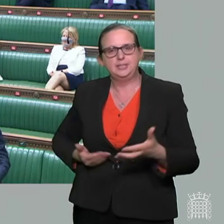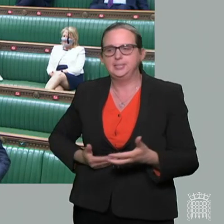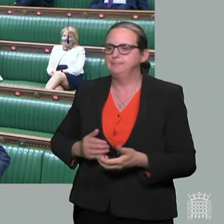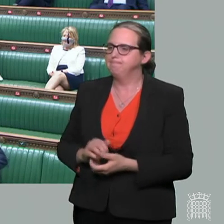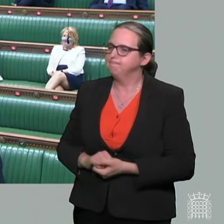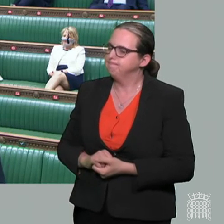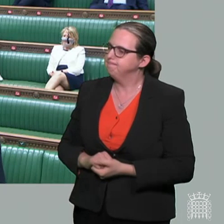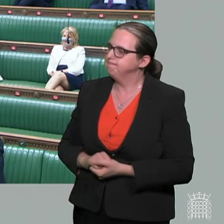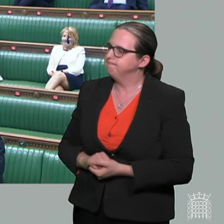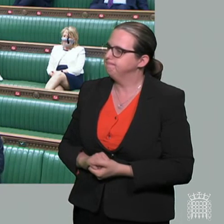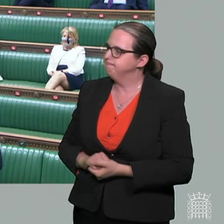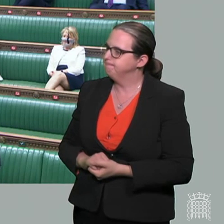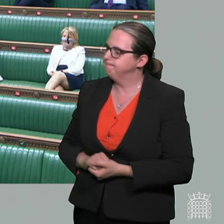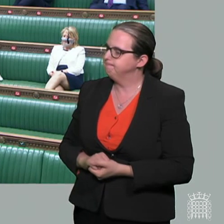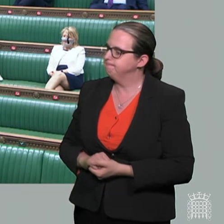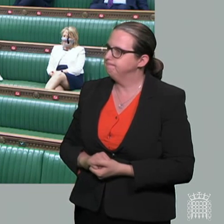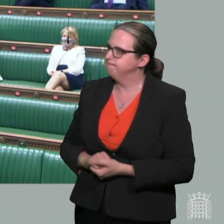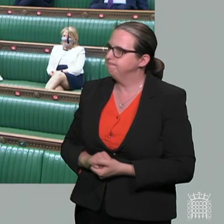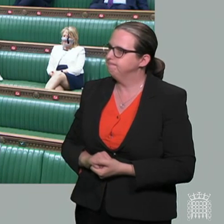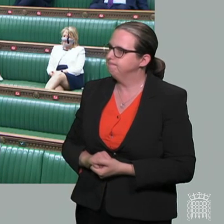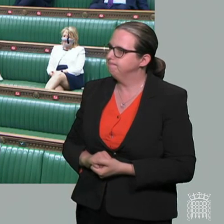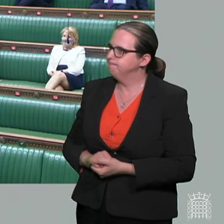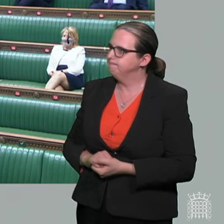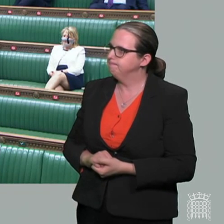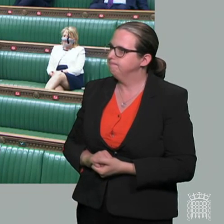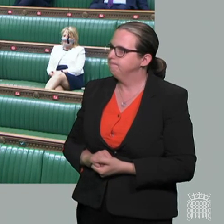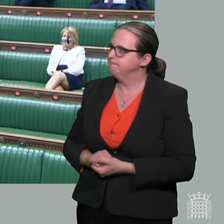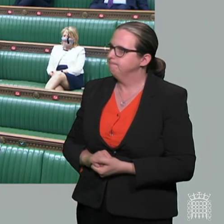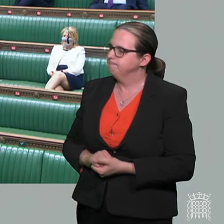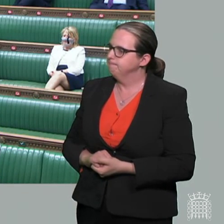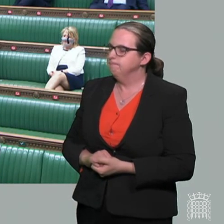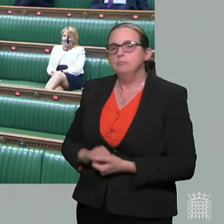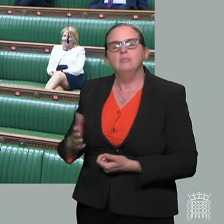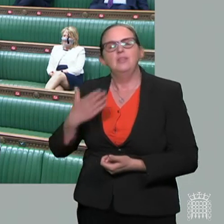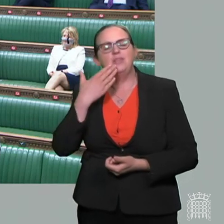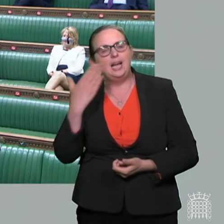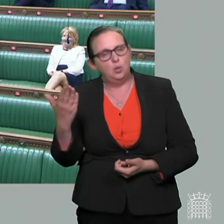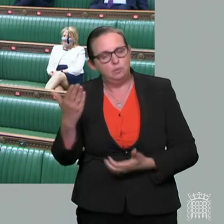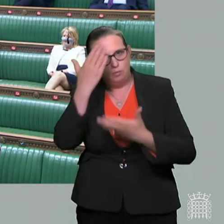I thank my honourable Friend, who knows a lot about the subject that she mentions.